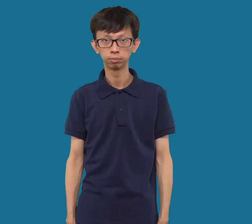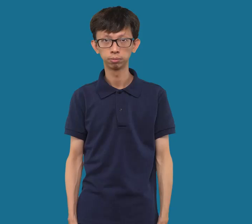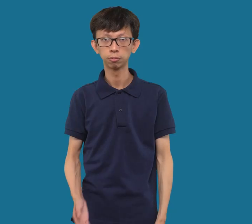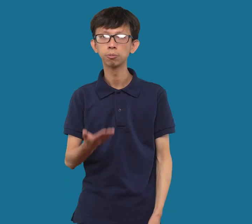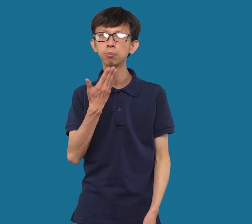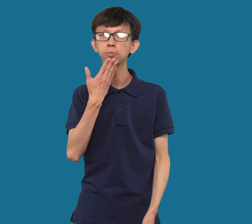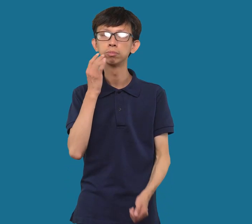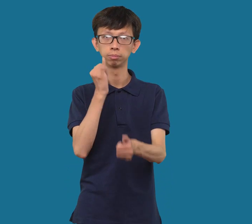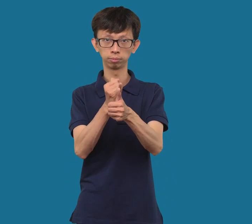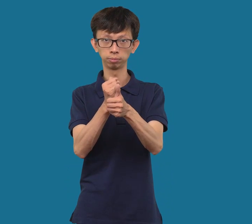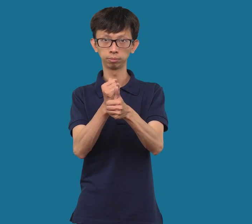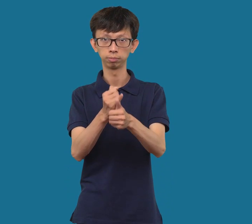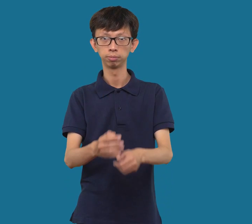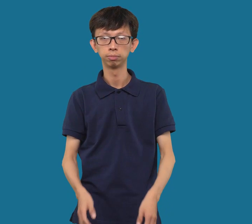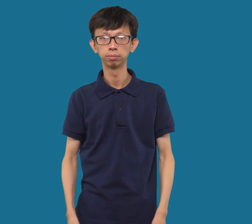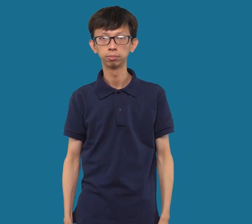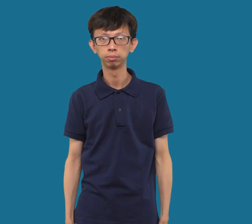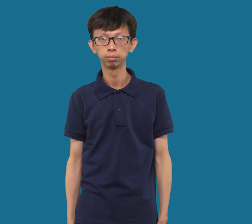bố dượng